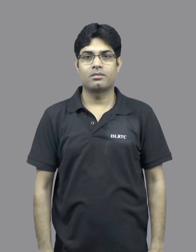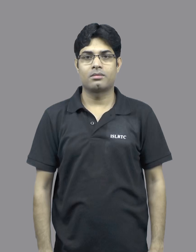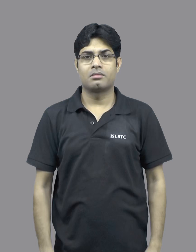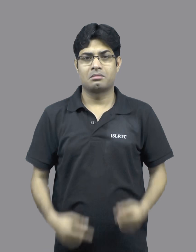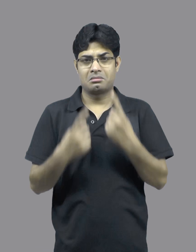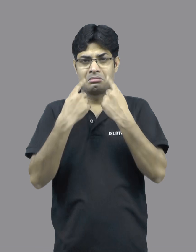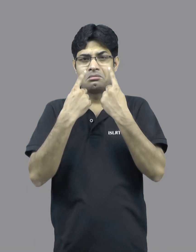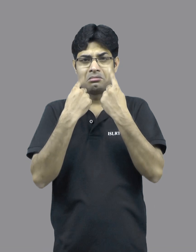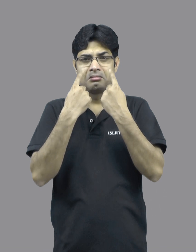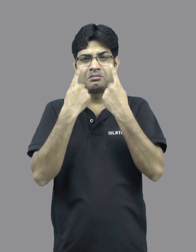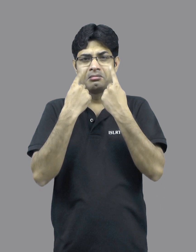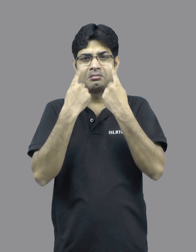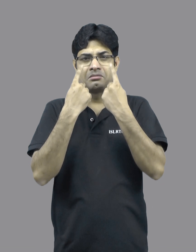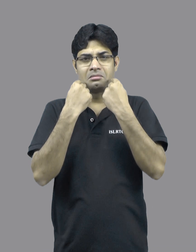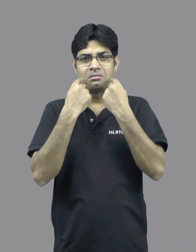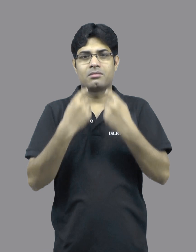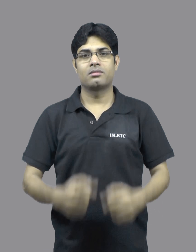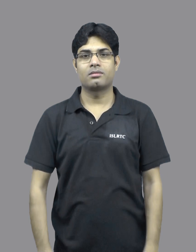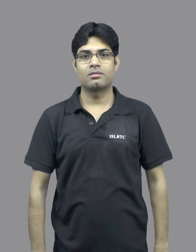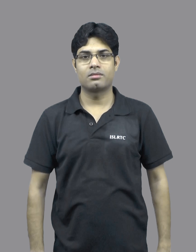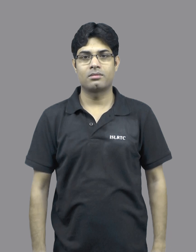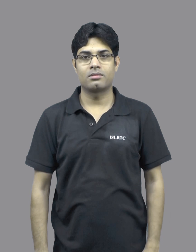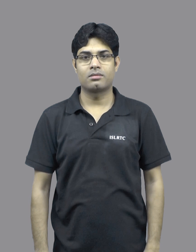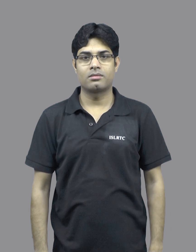Cry Weep